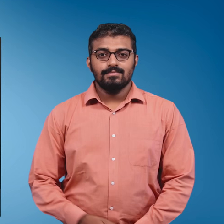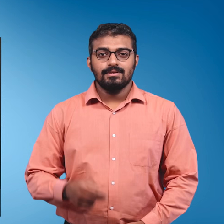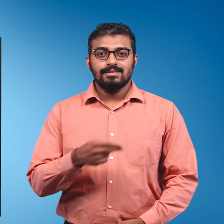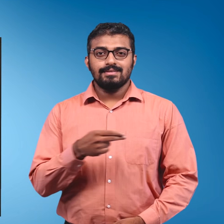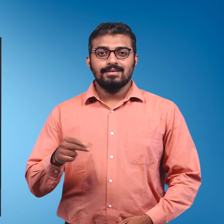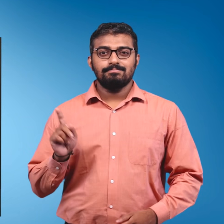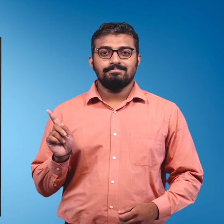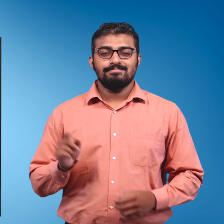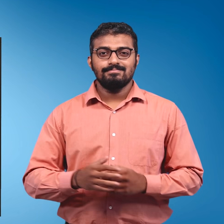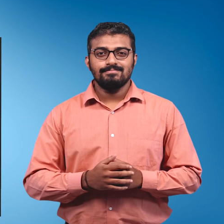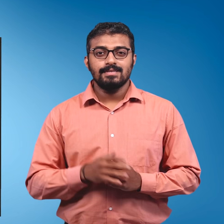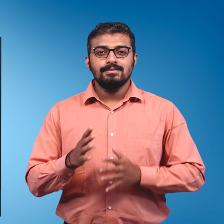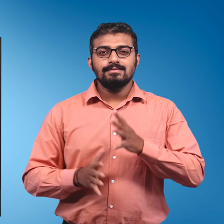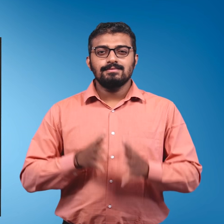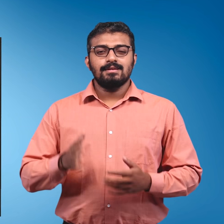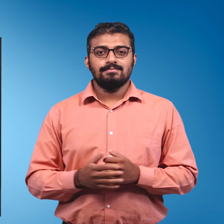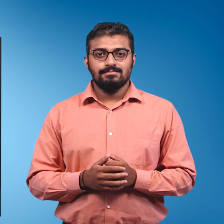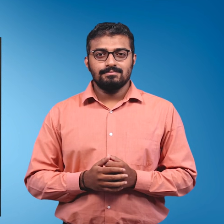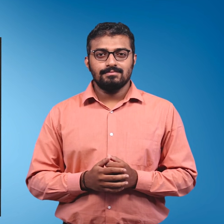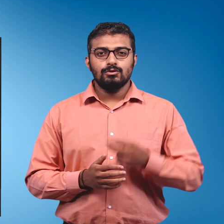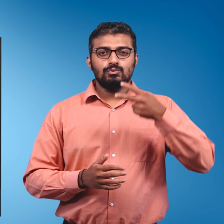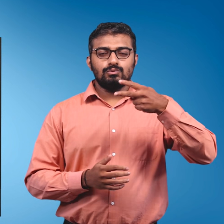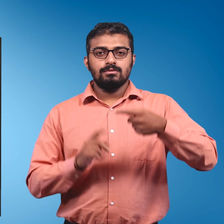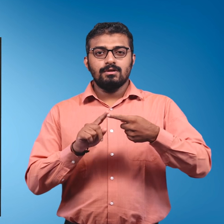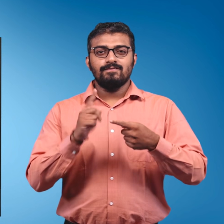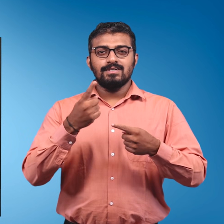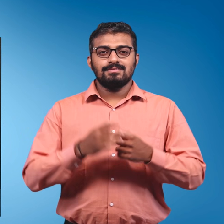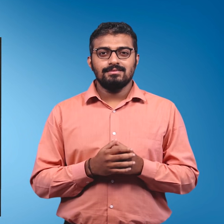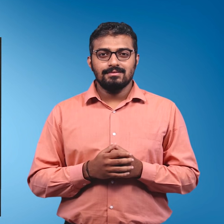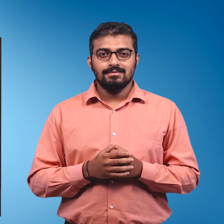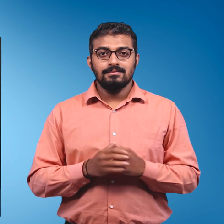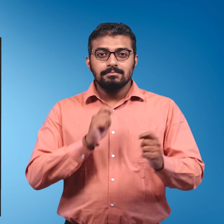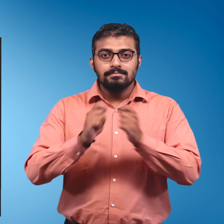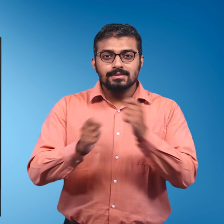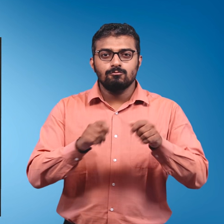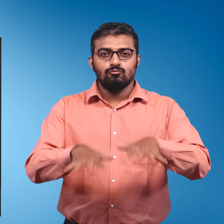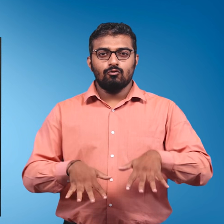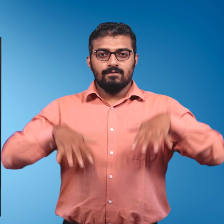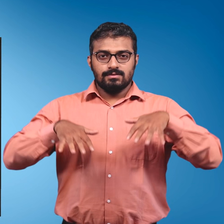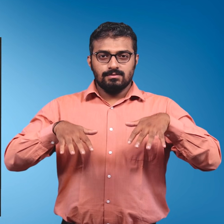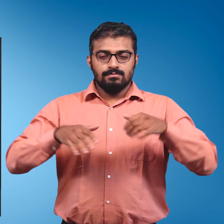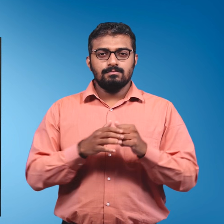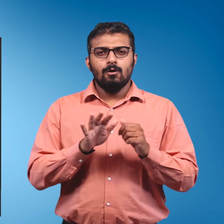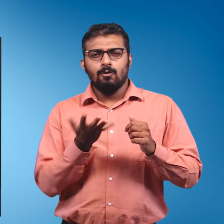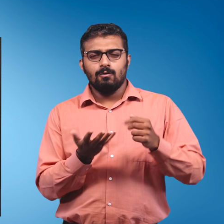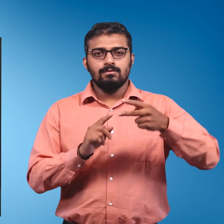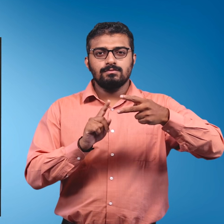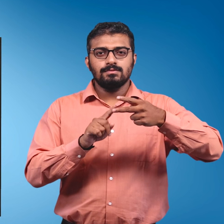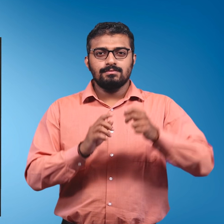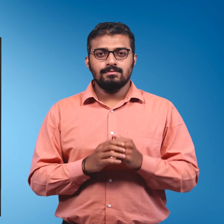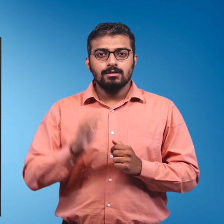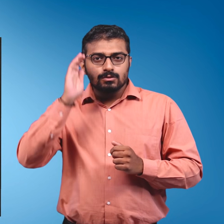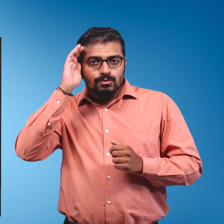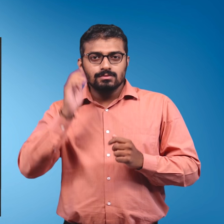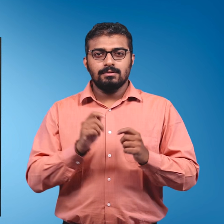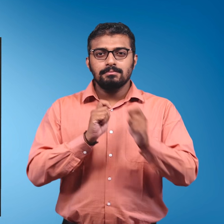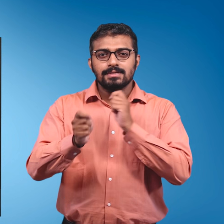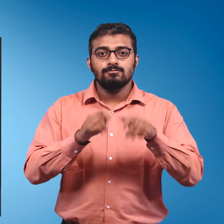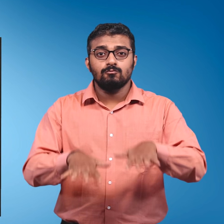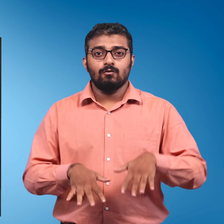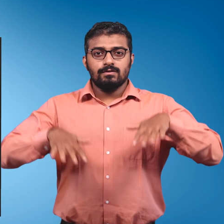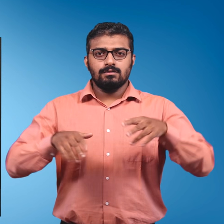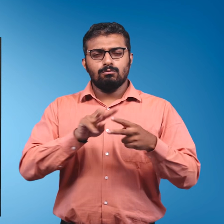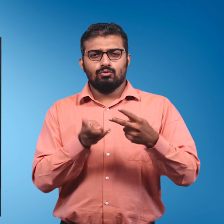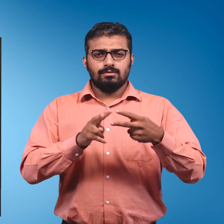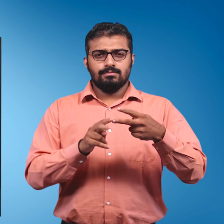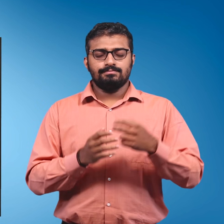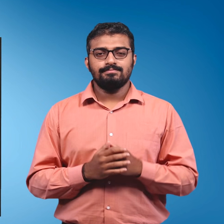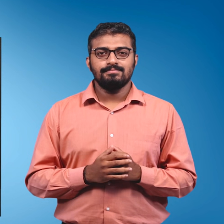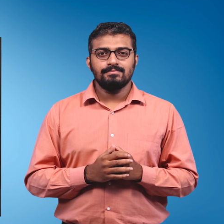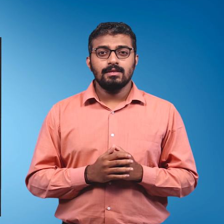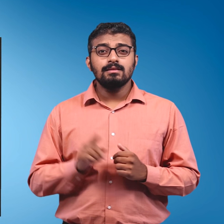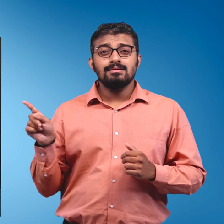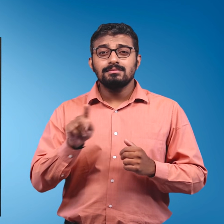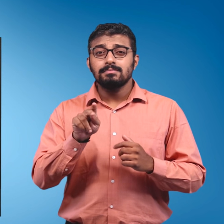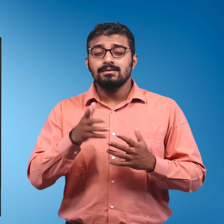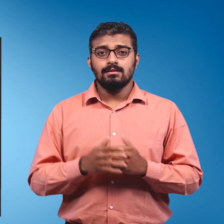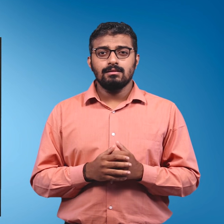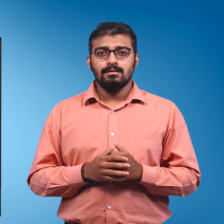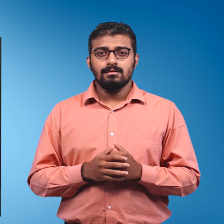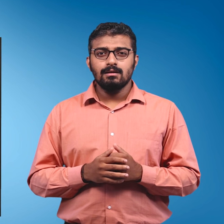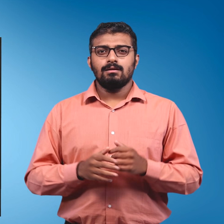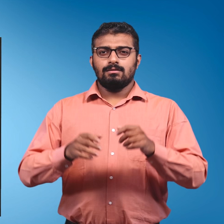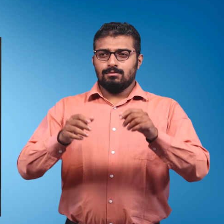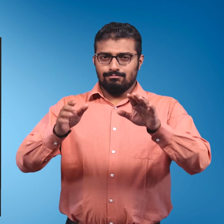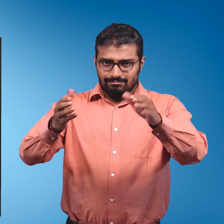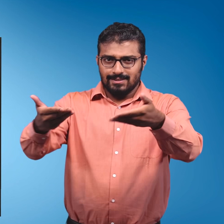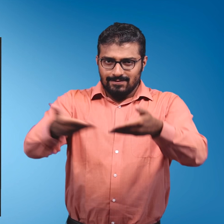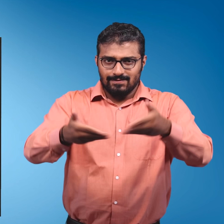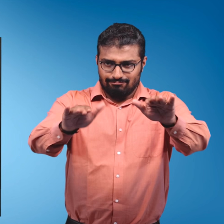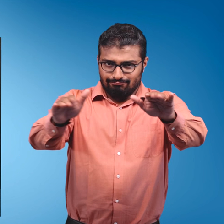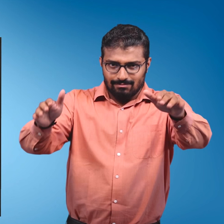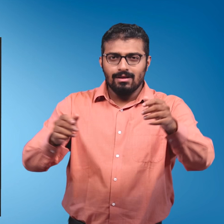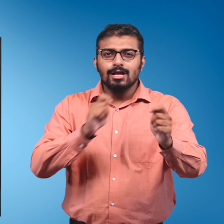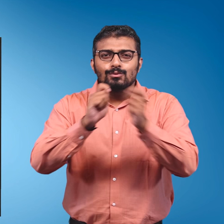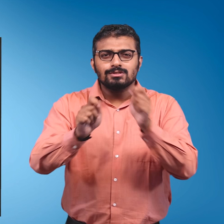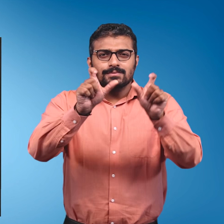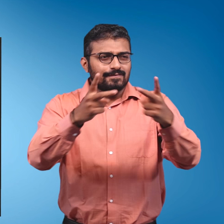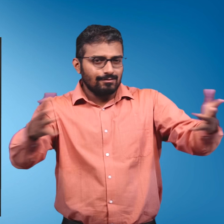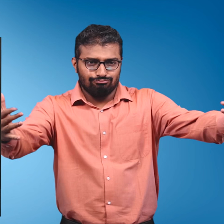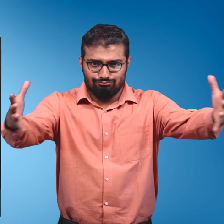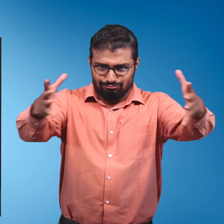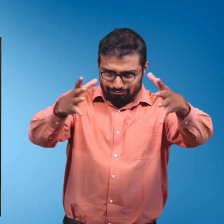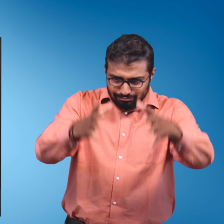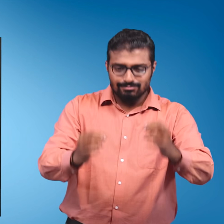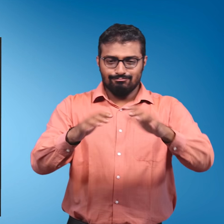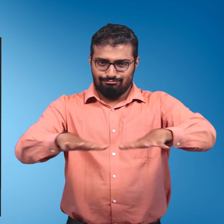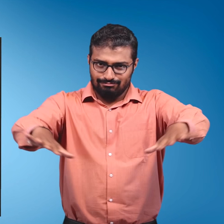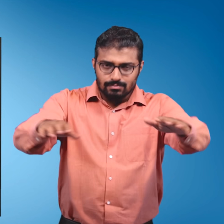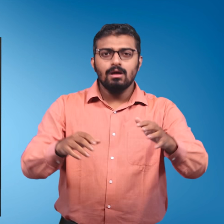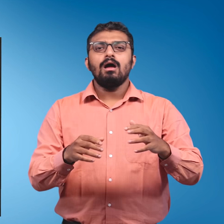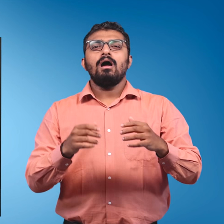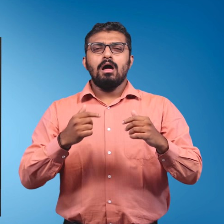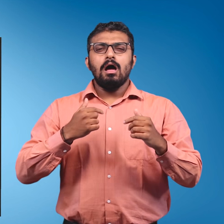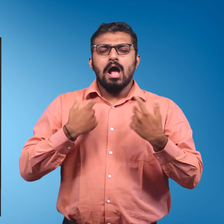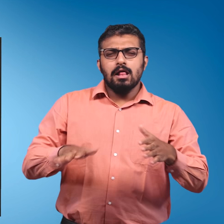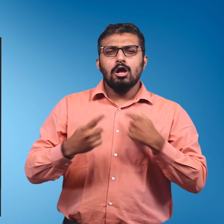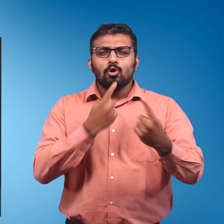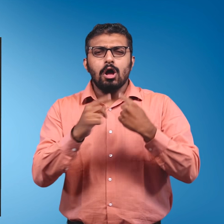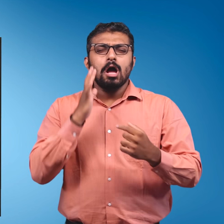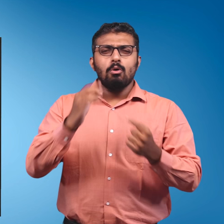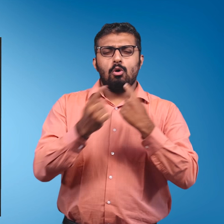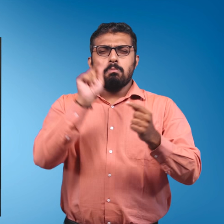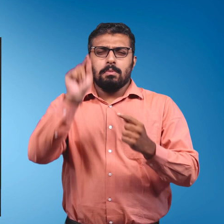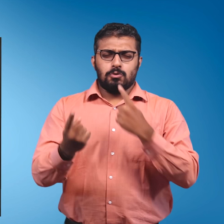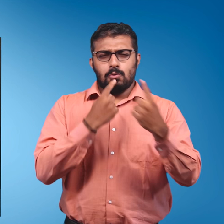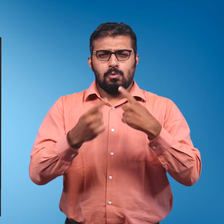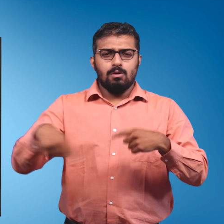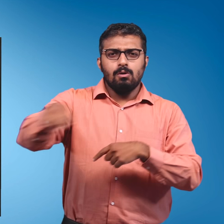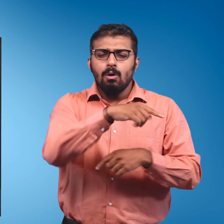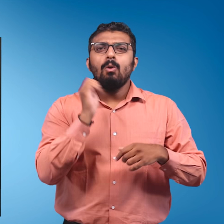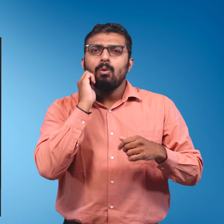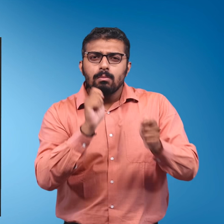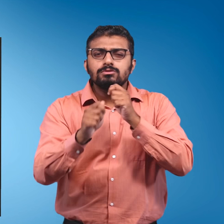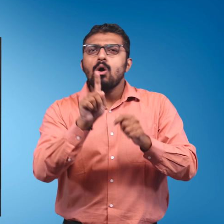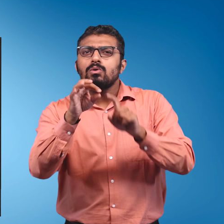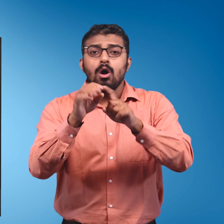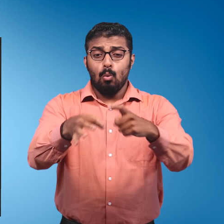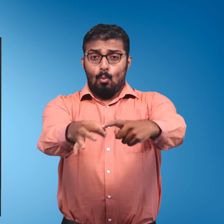Press Conference This sign means press conference. It is a gathering of journalists from the media who are invited to hear about and ask questions on a particular issue